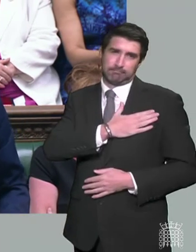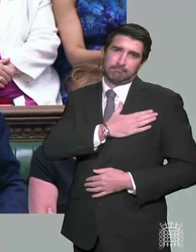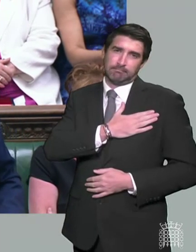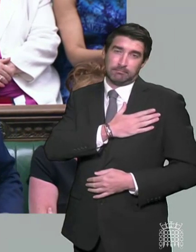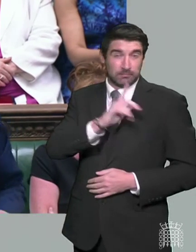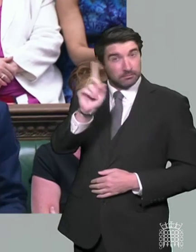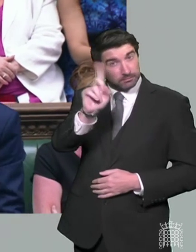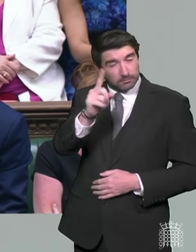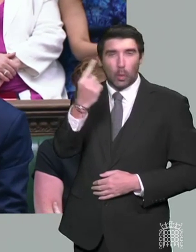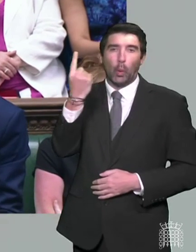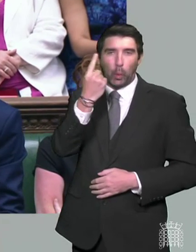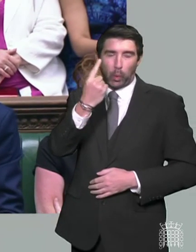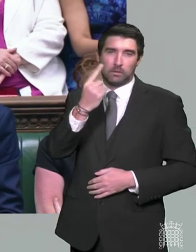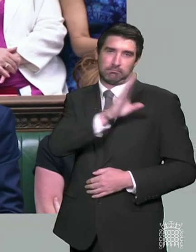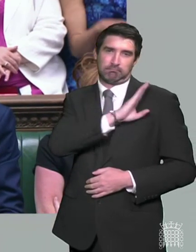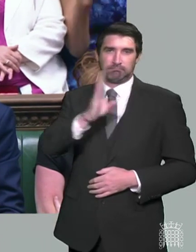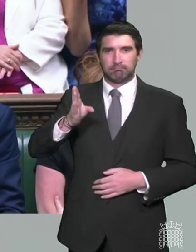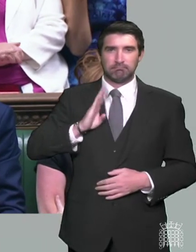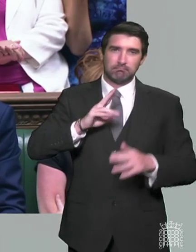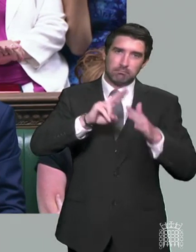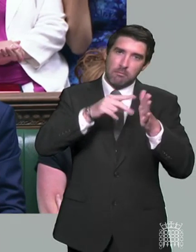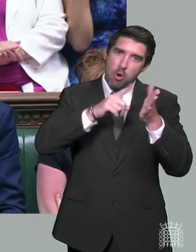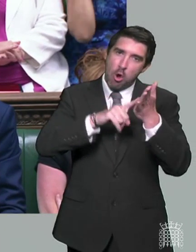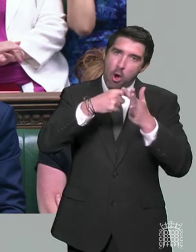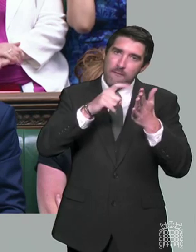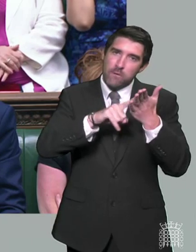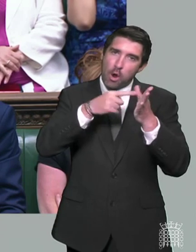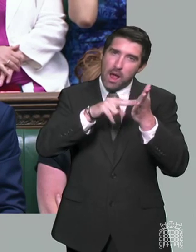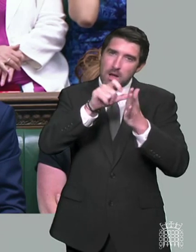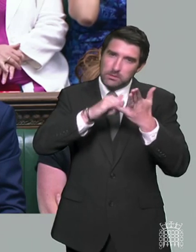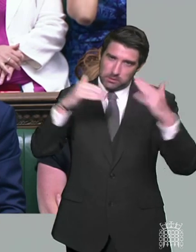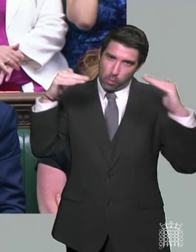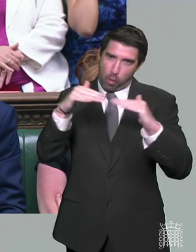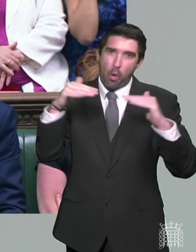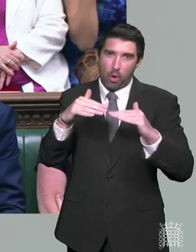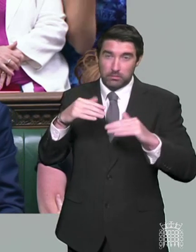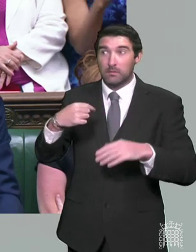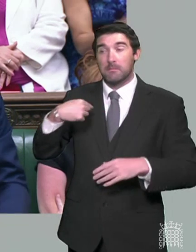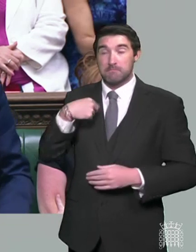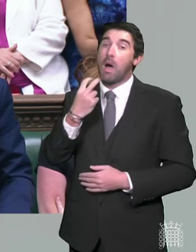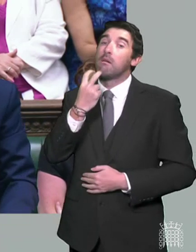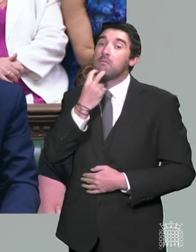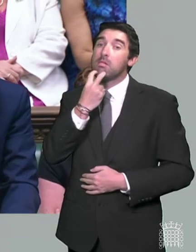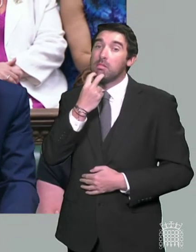My uncle was among them, serving on HMS Antelope when it went down.